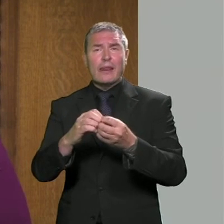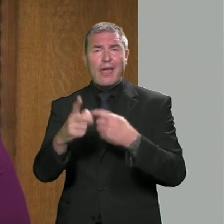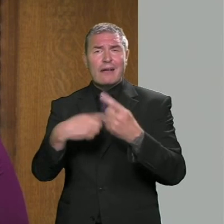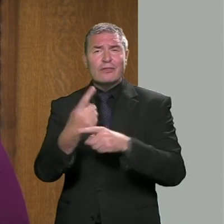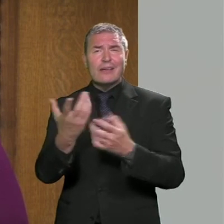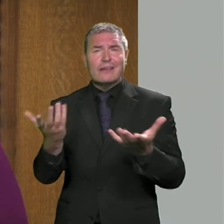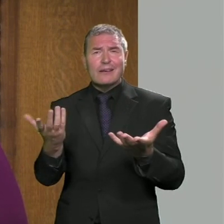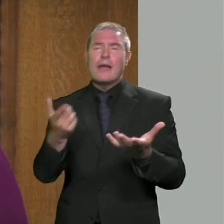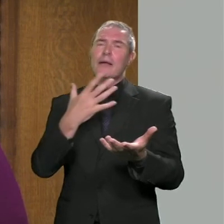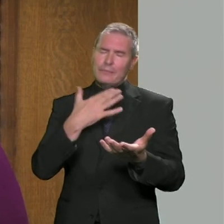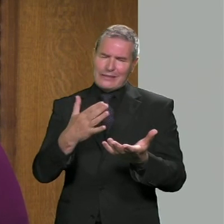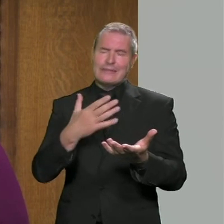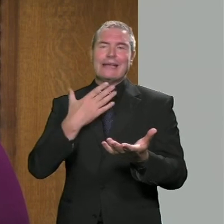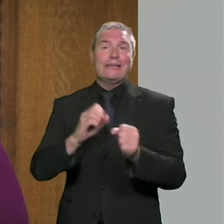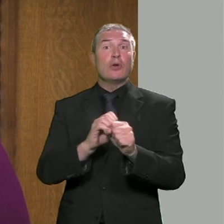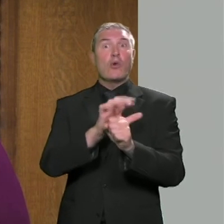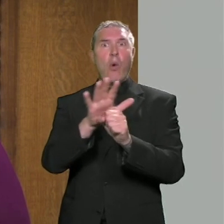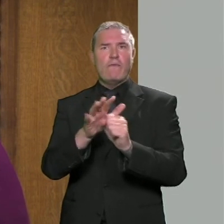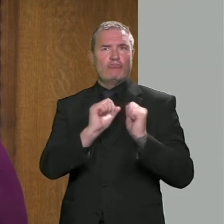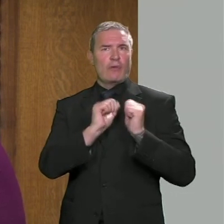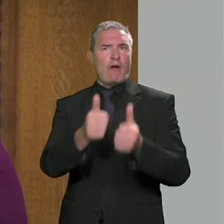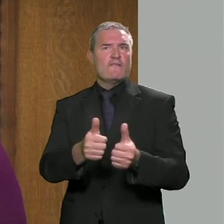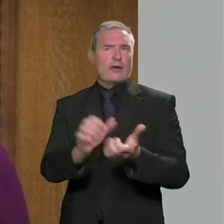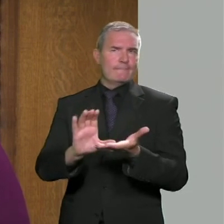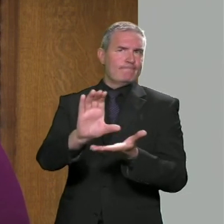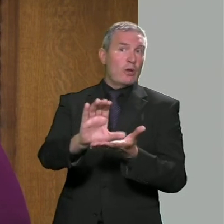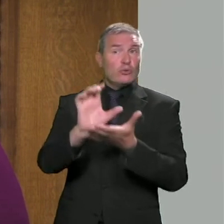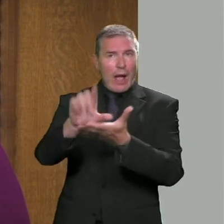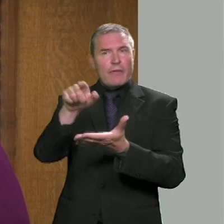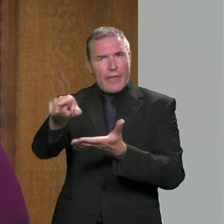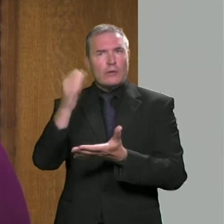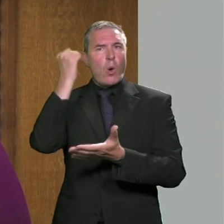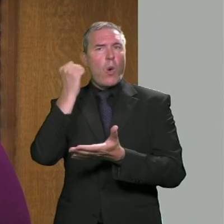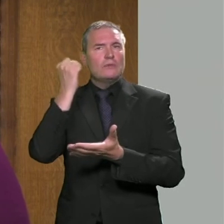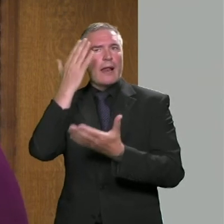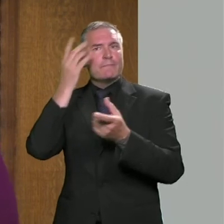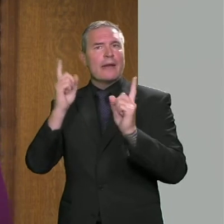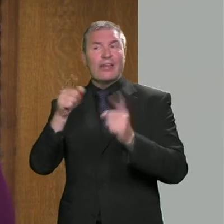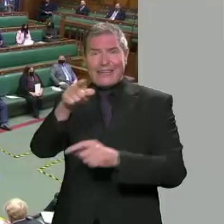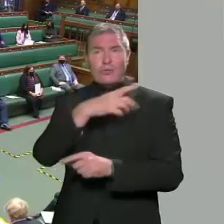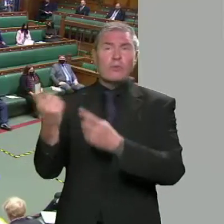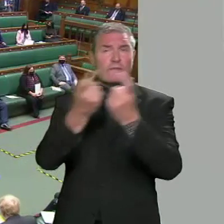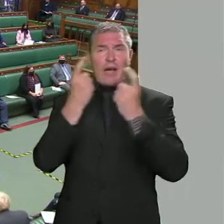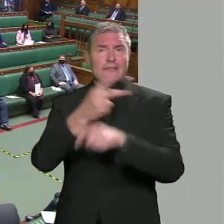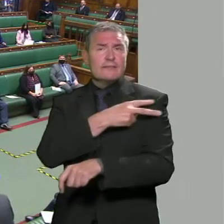Will the Government introduce a covid recovery visa to help Keith to recruit the staff he desperately needs?